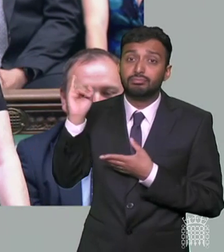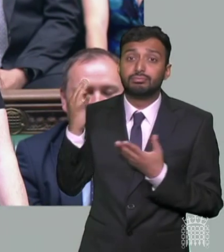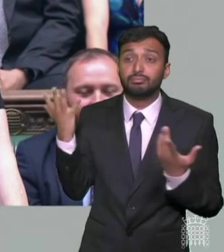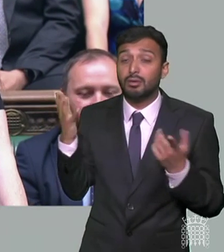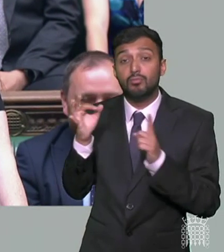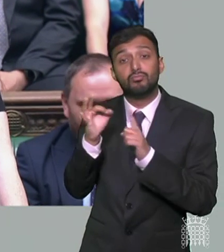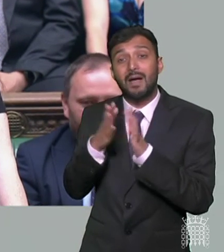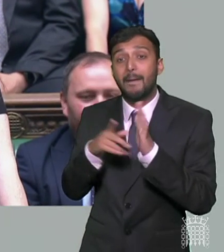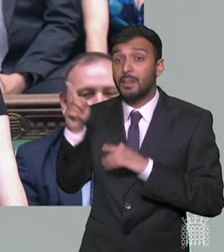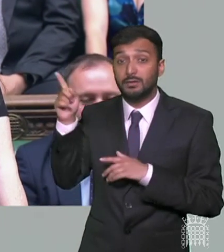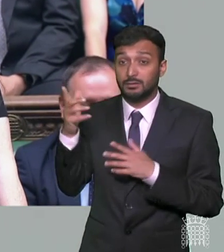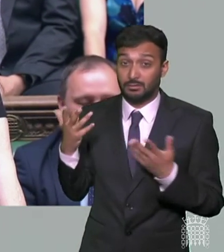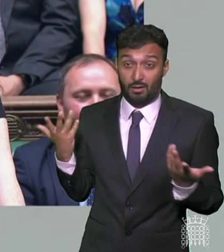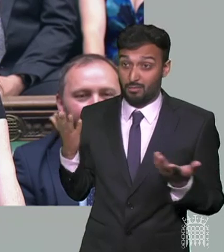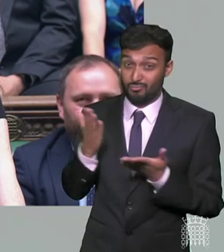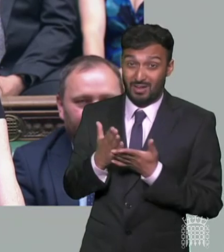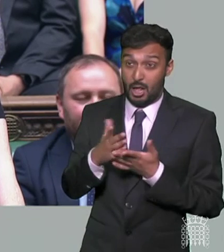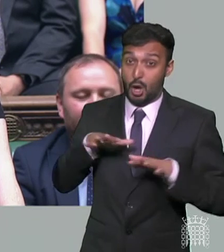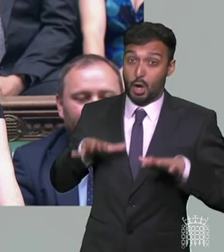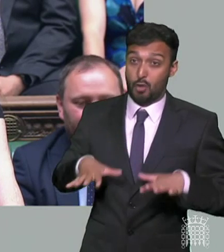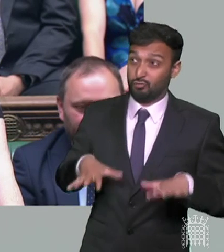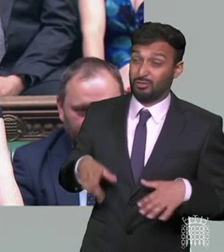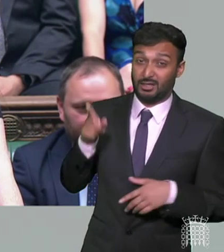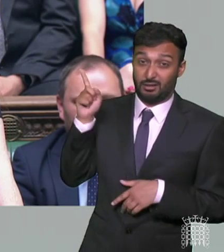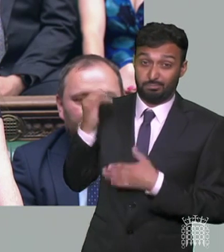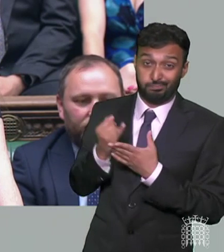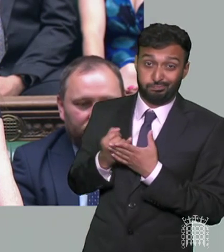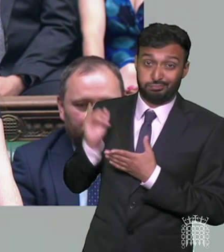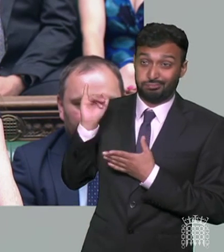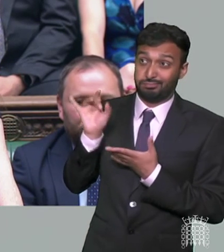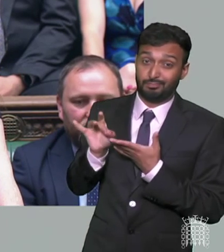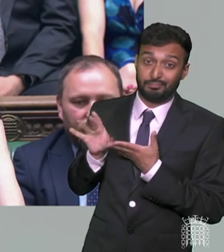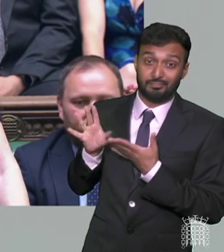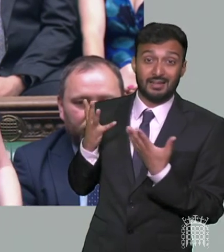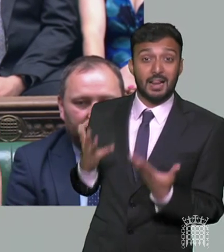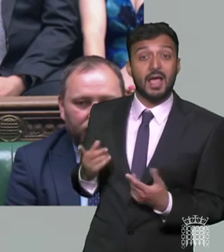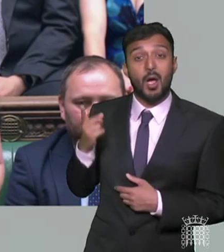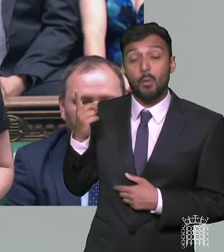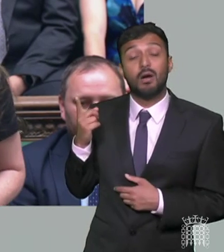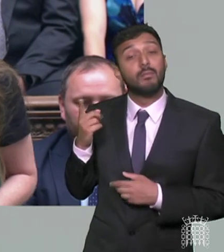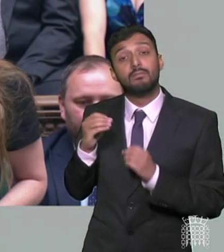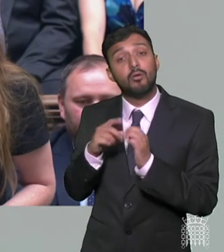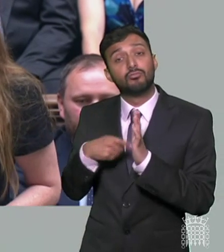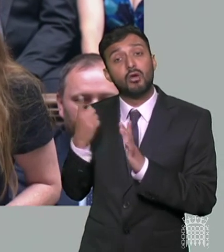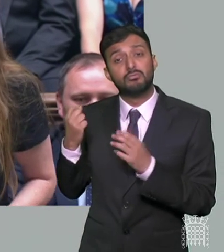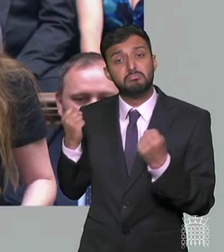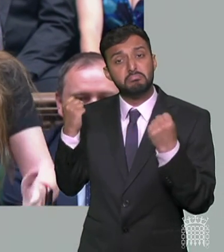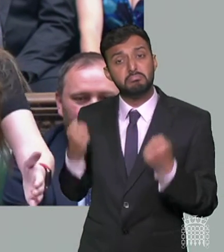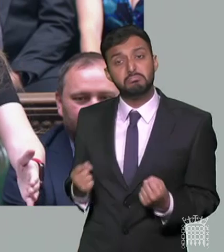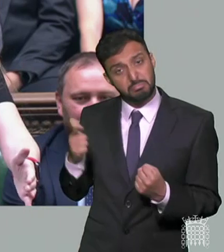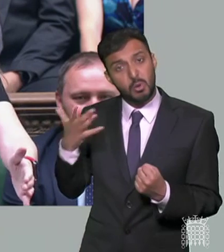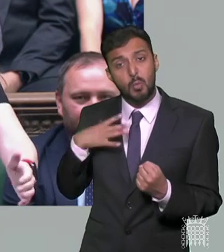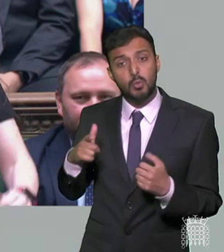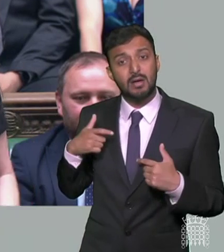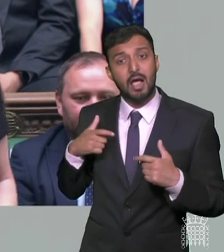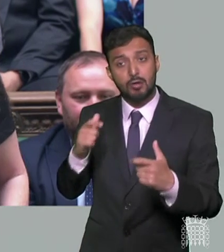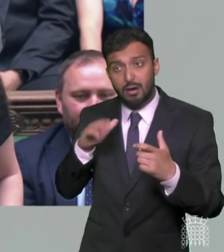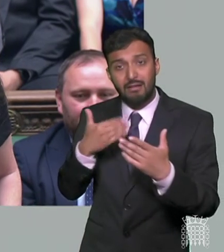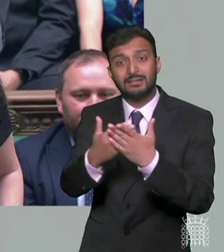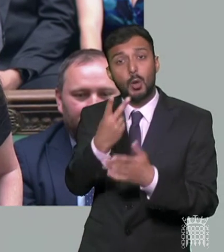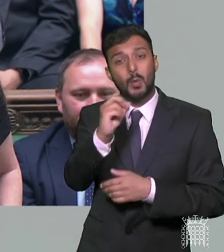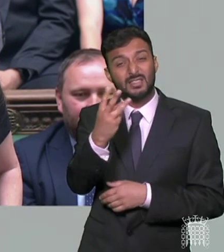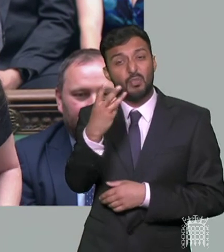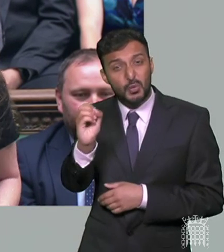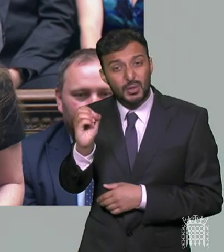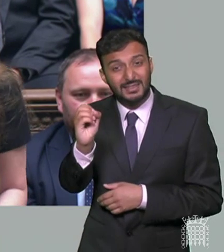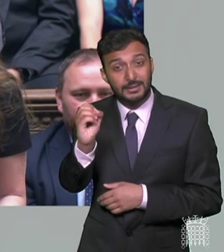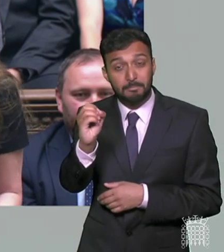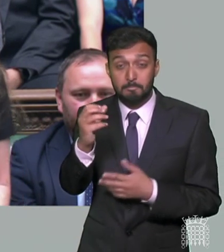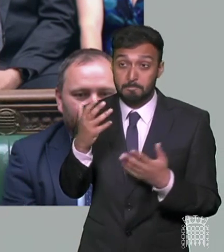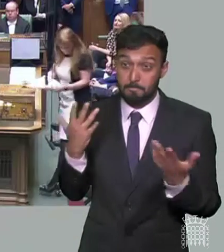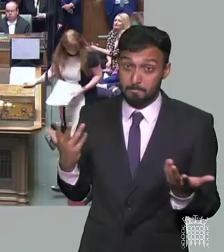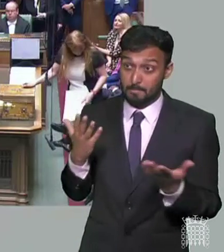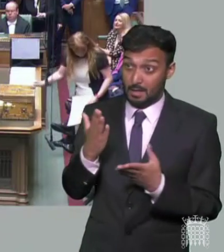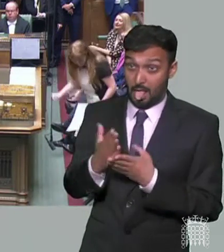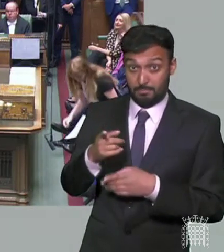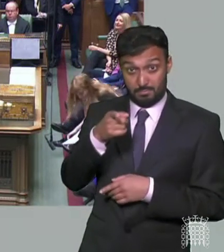But instead of showing some humility, he intends to limp on until the 2030s—so does the Deputy Prime Minister think the Cabinet will prop him up for that long?